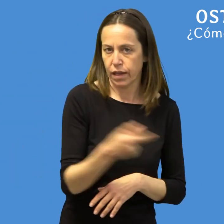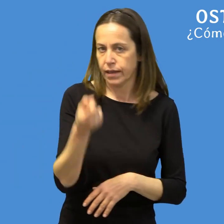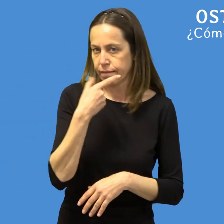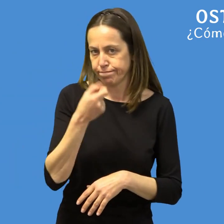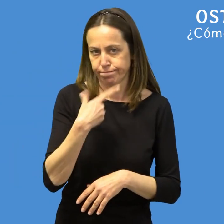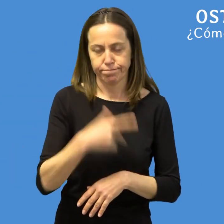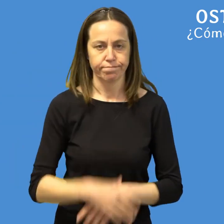droga